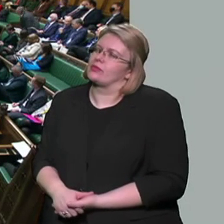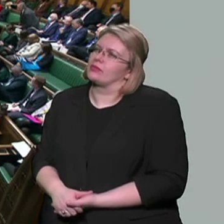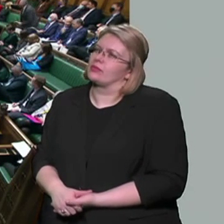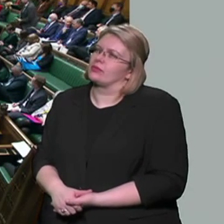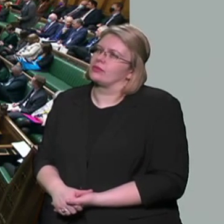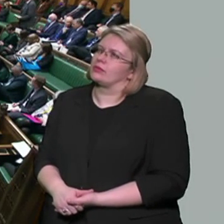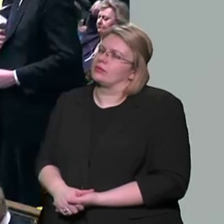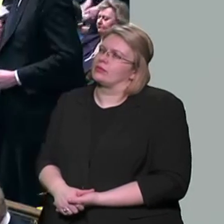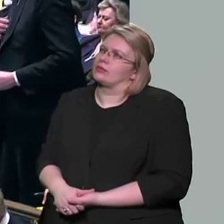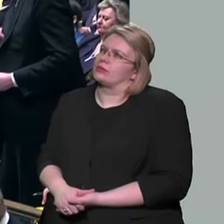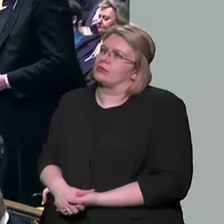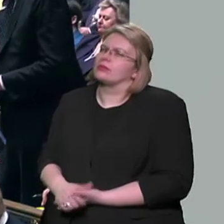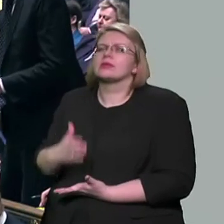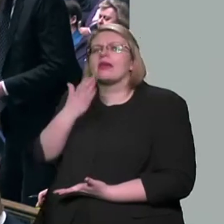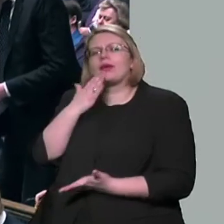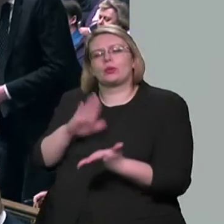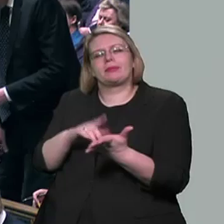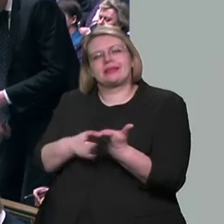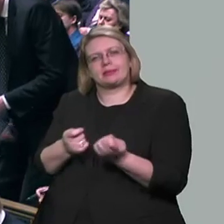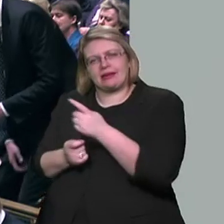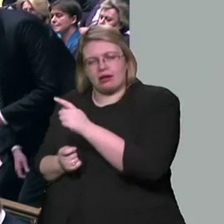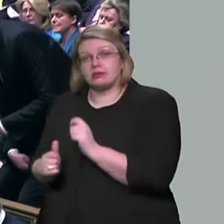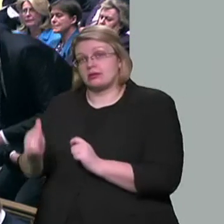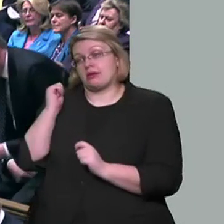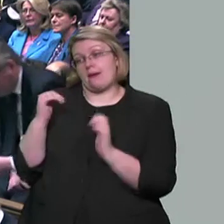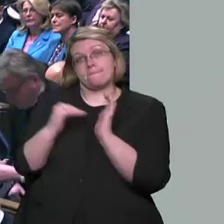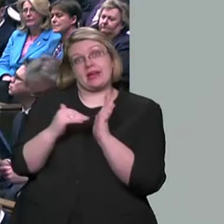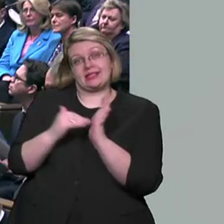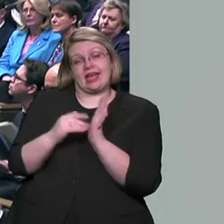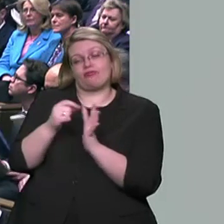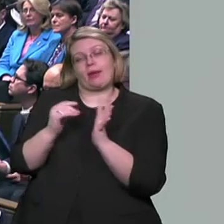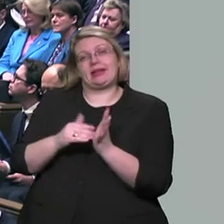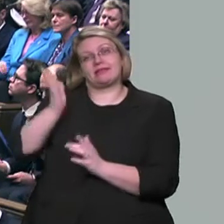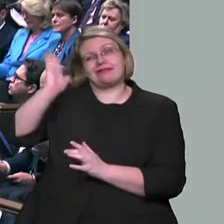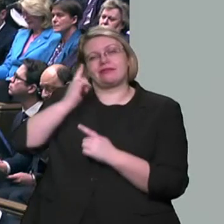14. Can I follow up my right honourable Friend’s statement on Monday on removing the covid restrictions?